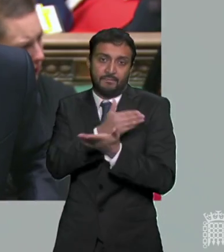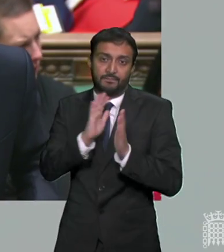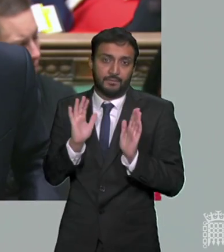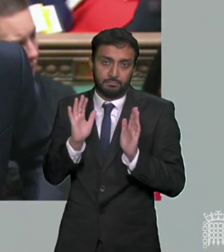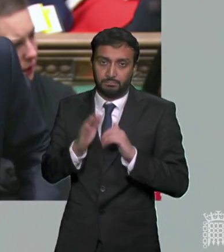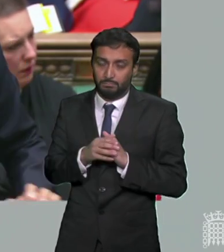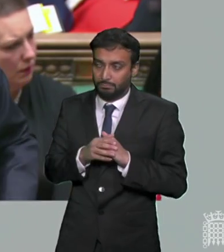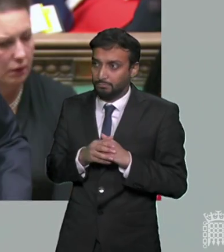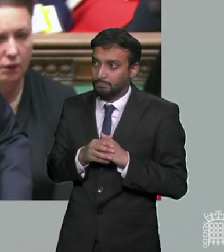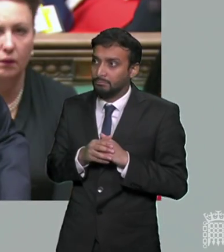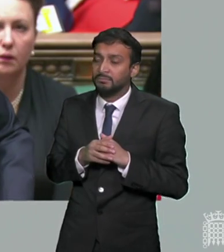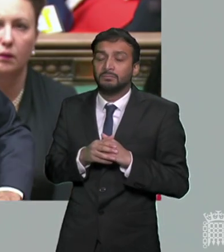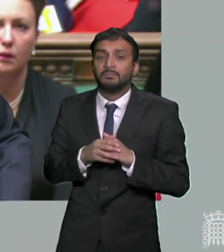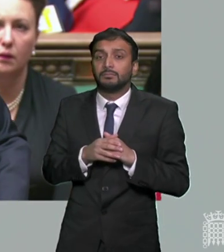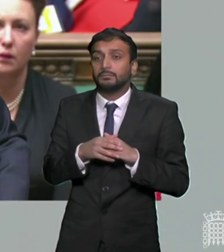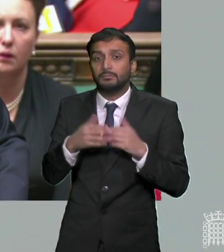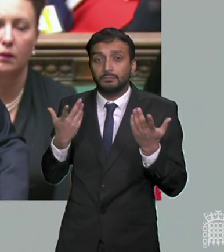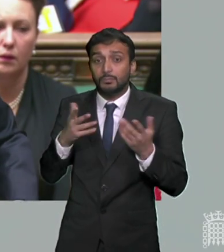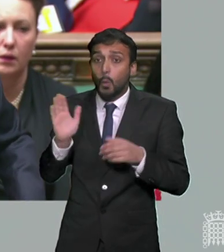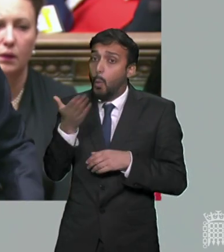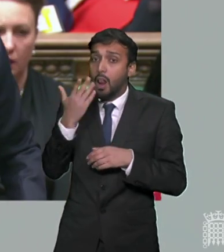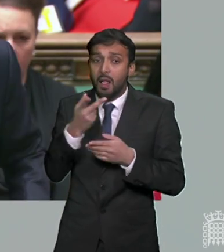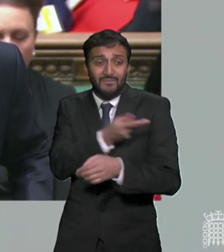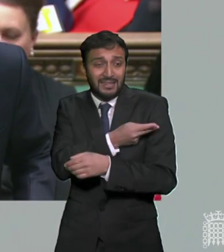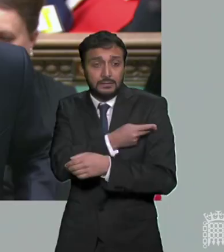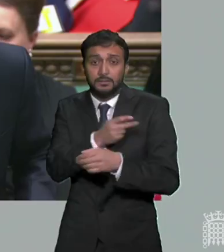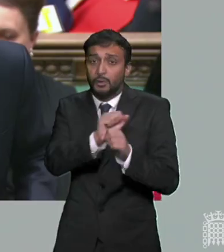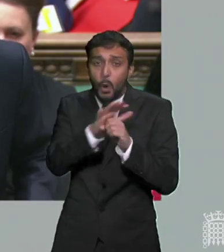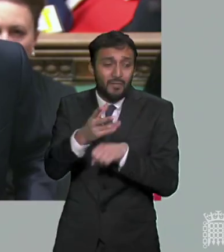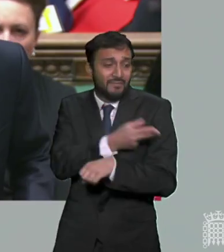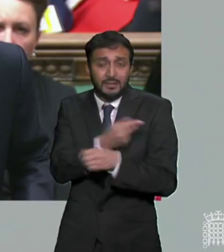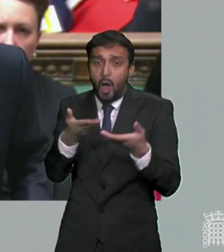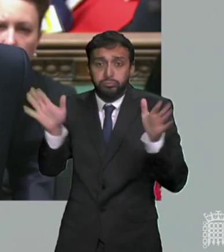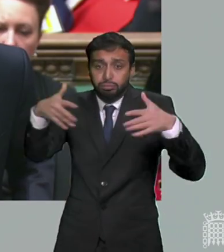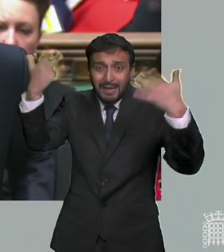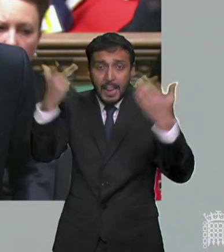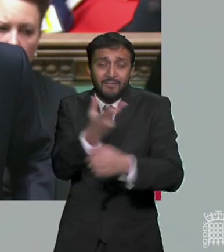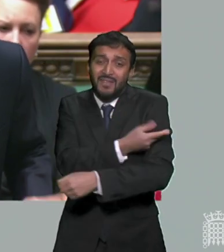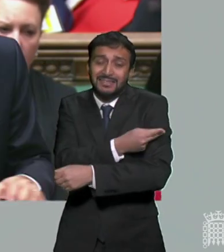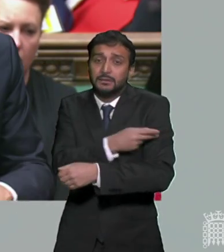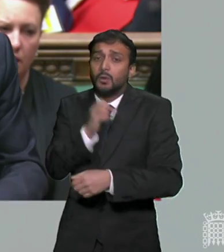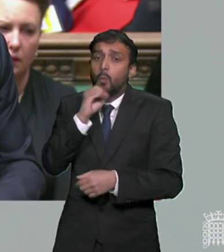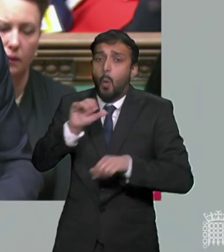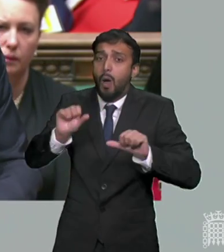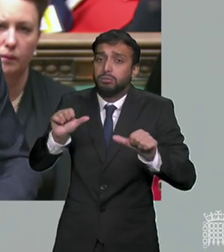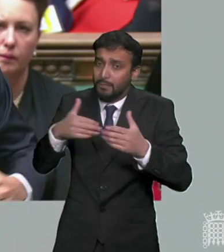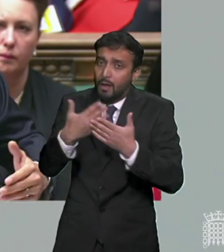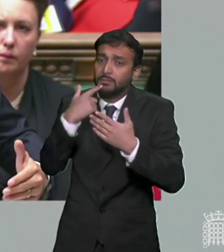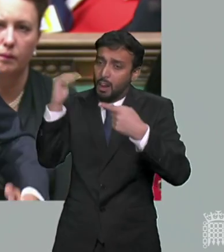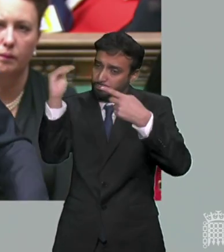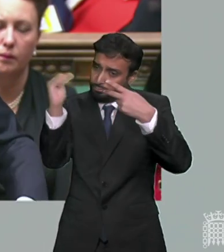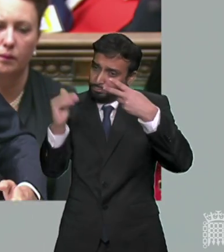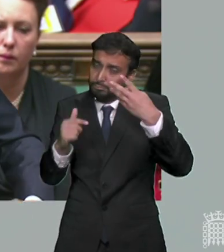No vaccine—covid or otherwise—will be approved unless it meets the UK regulator’s standards of safety, quality and effectiveness.